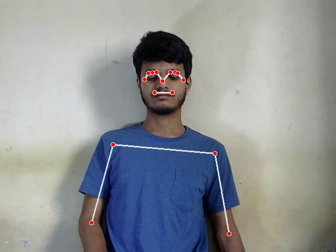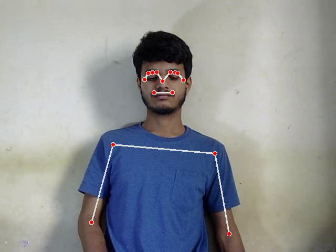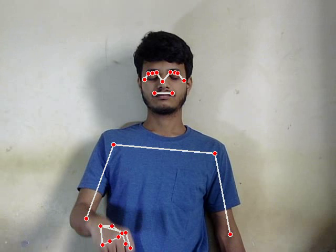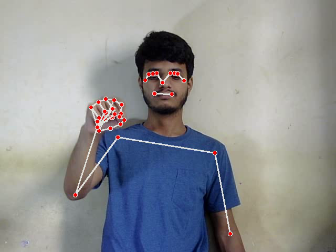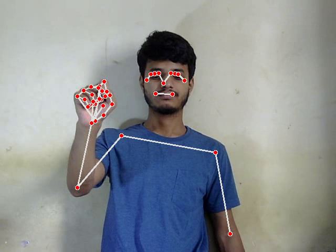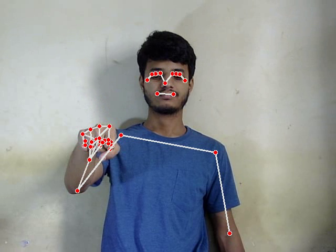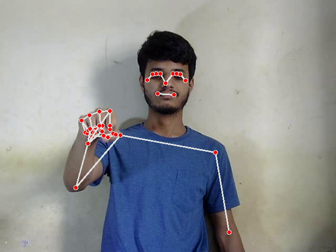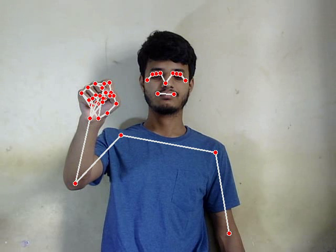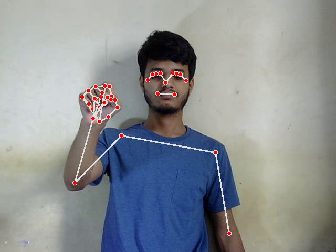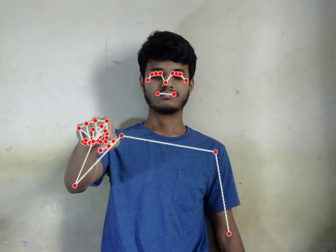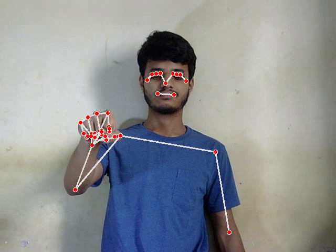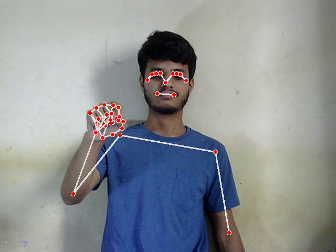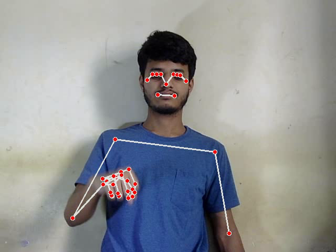yes